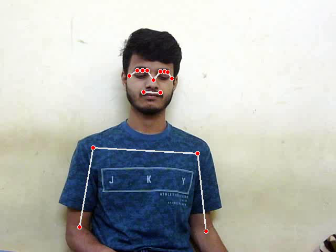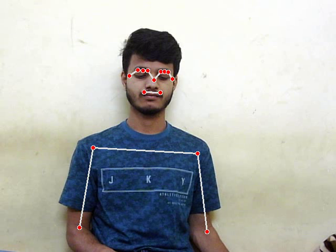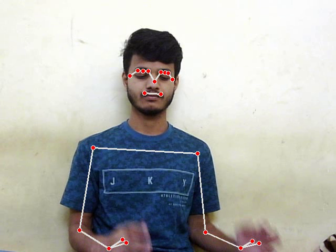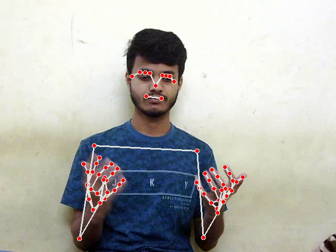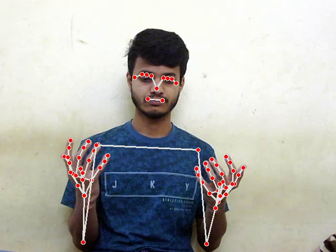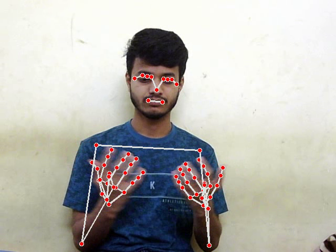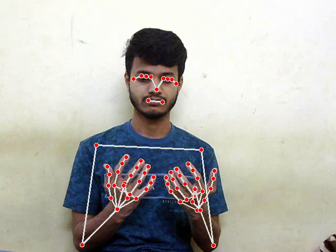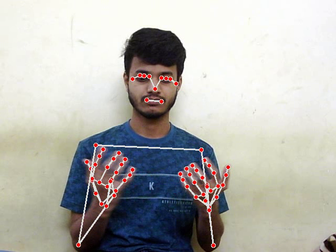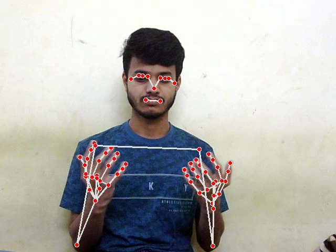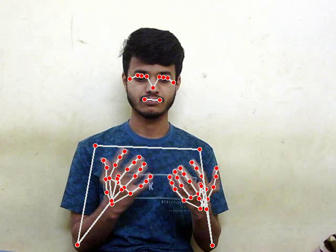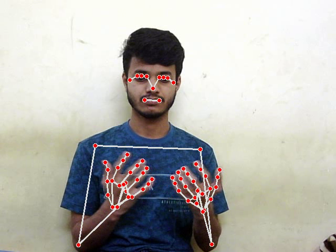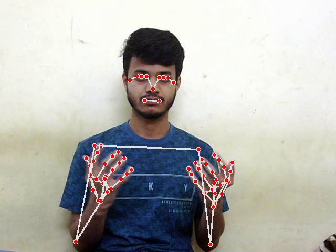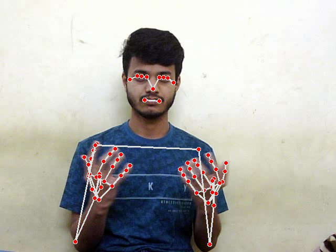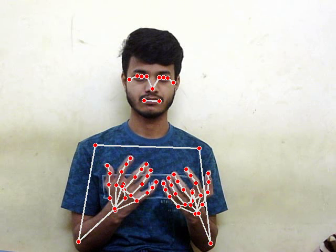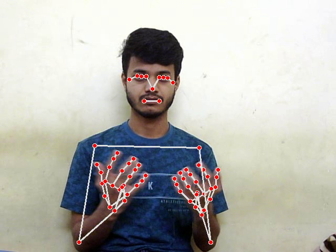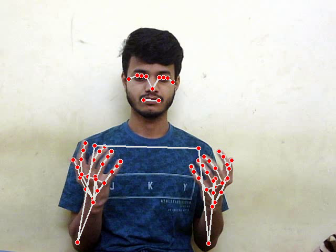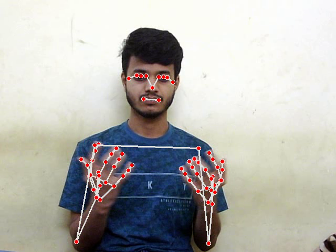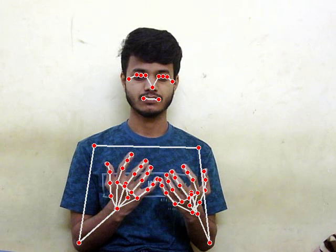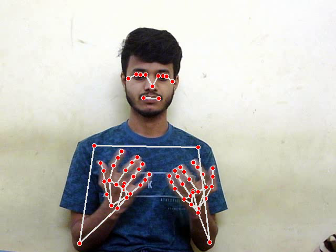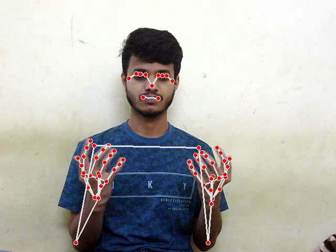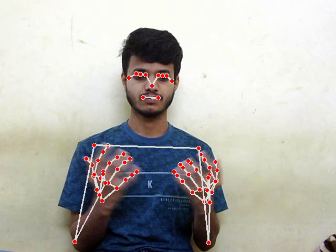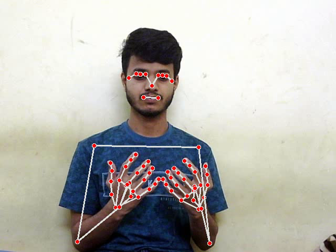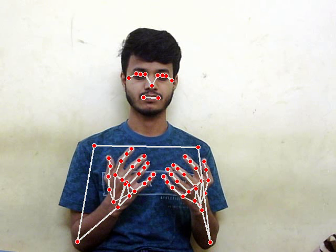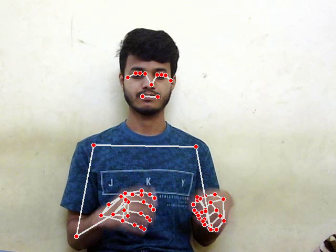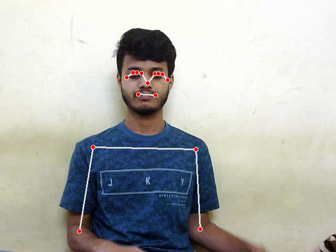what